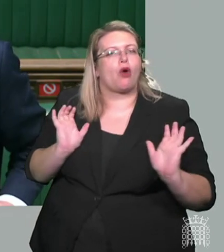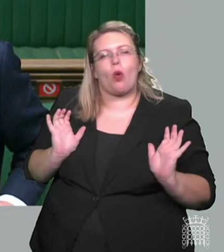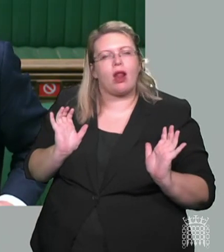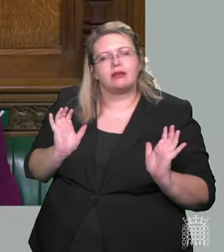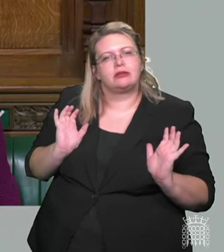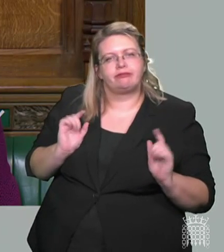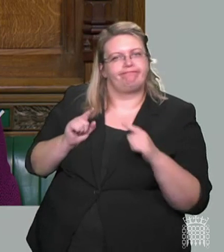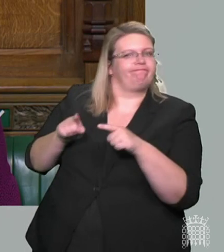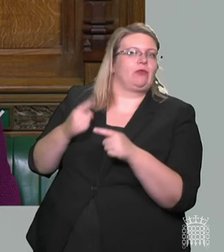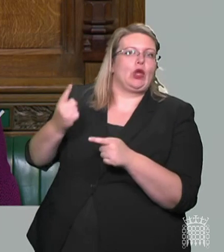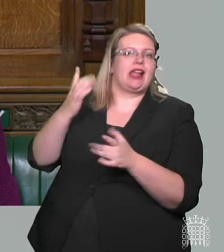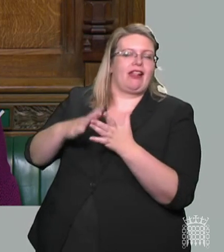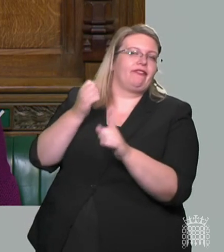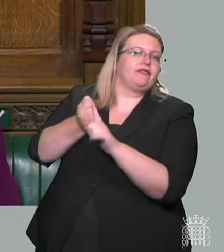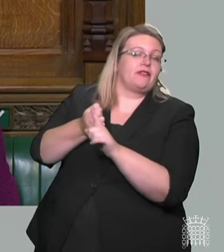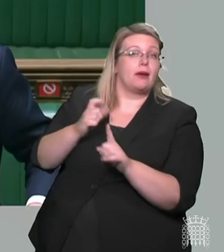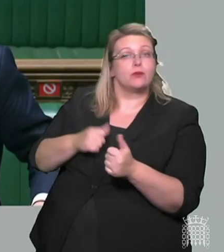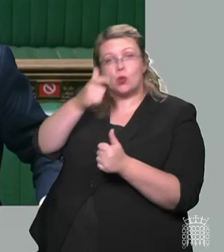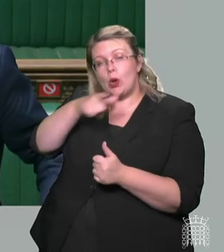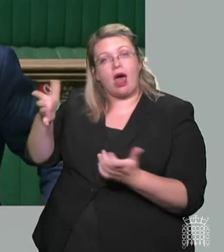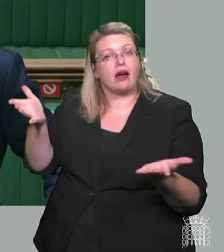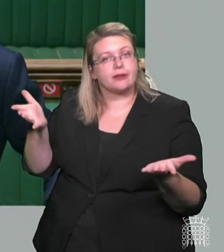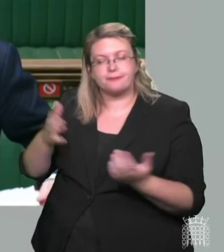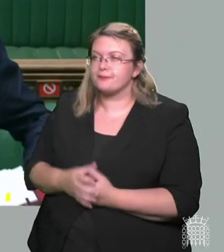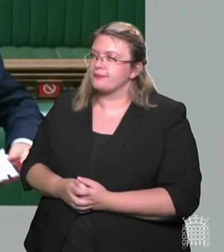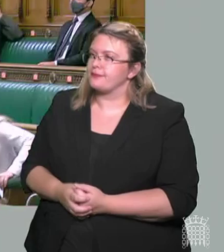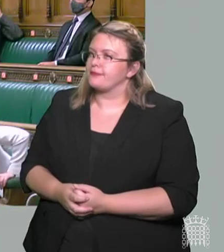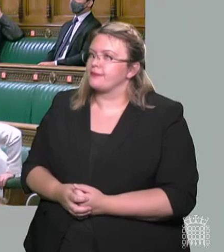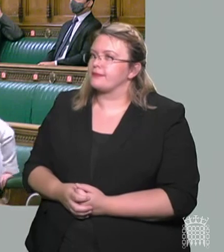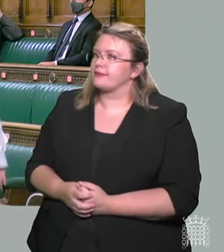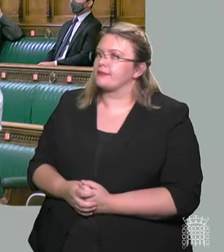She must make that case herself, but I am wishing her every possible good fortune.